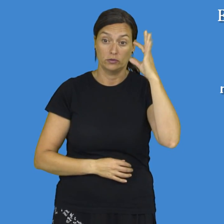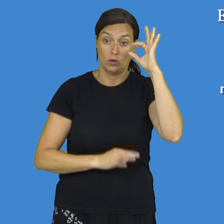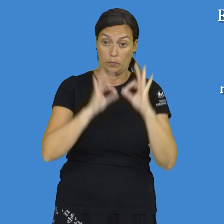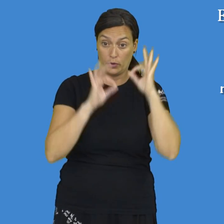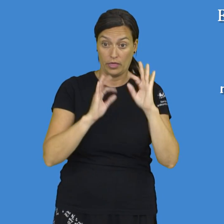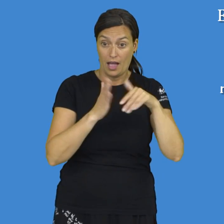porcentaje